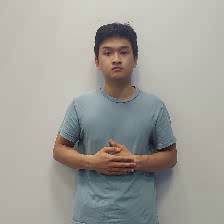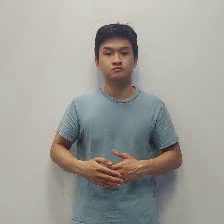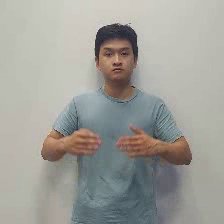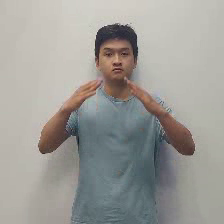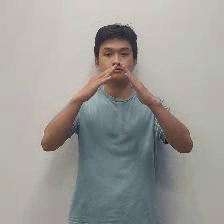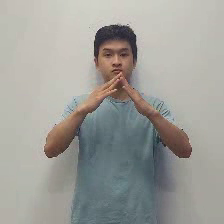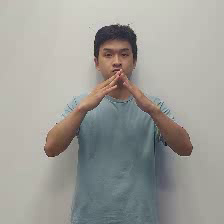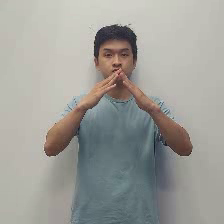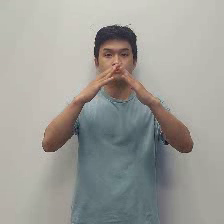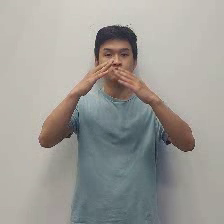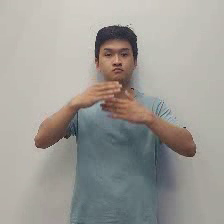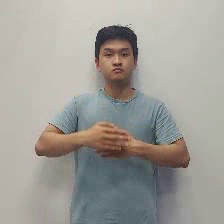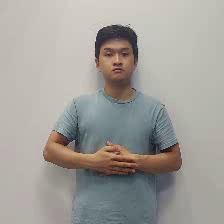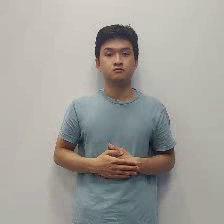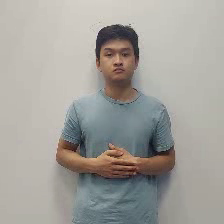Nhà